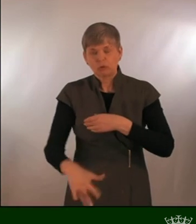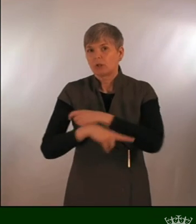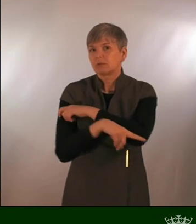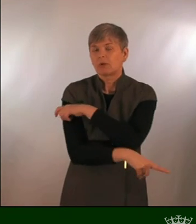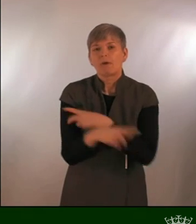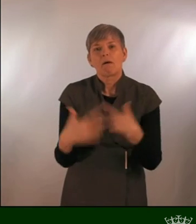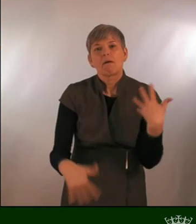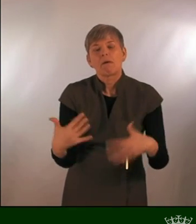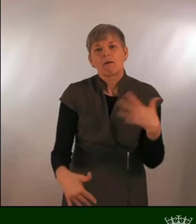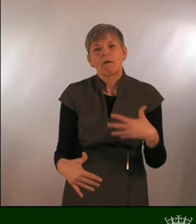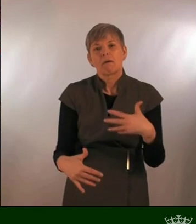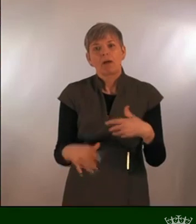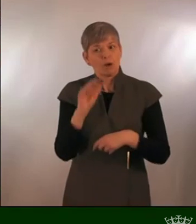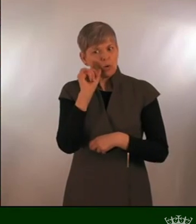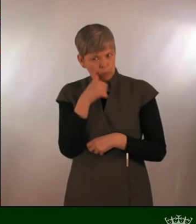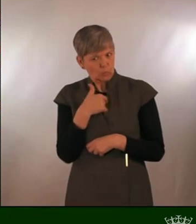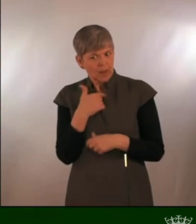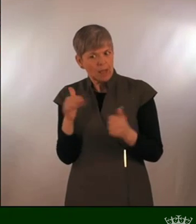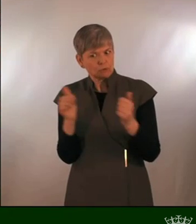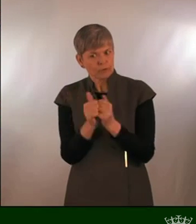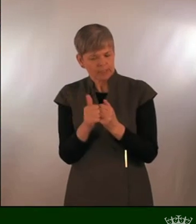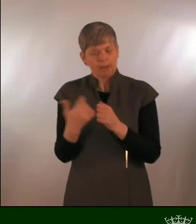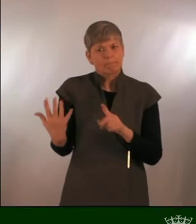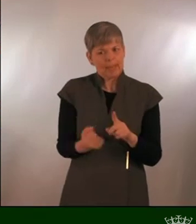Will he commit to ending poverty pay?